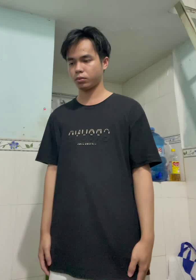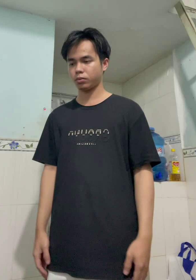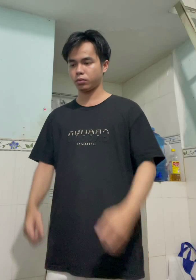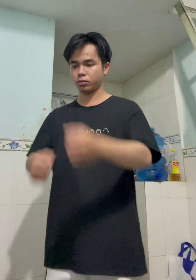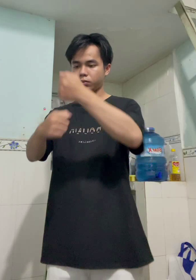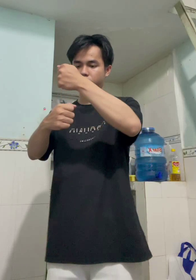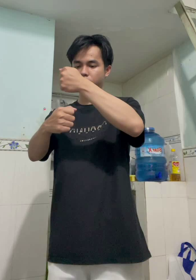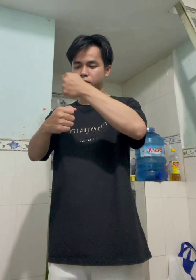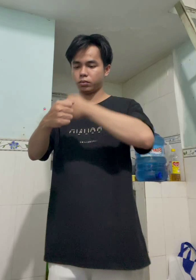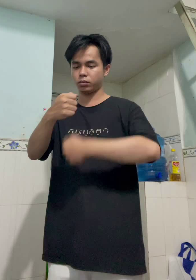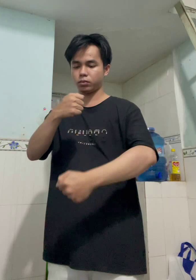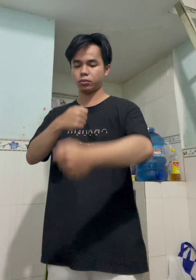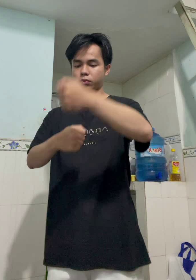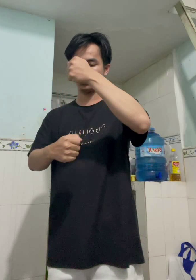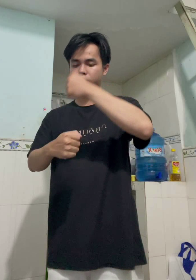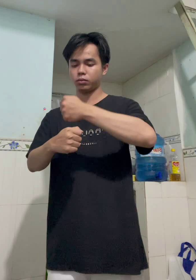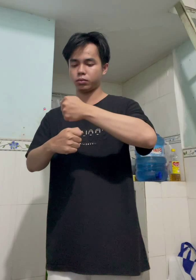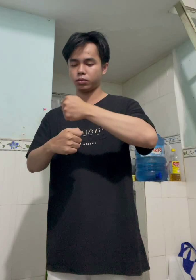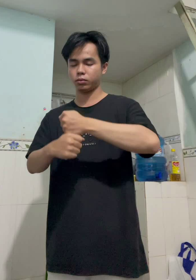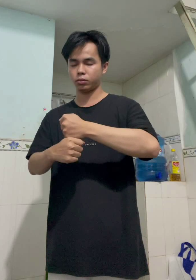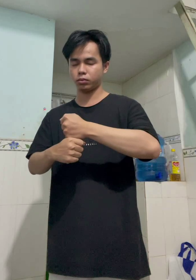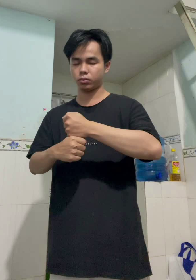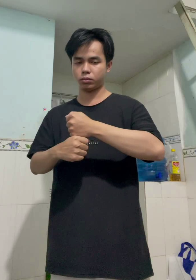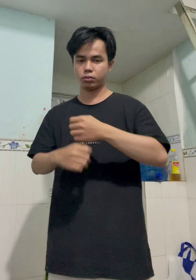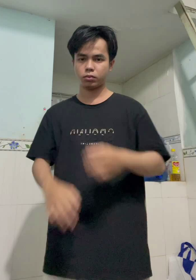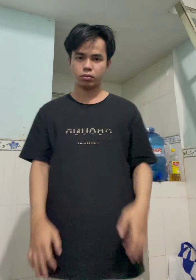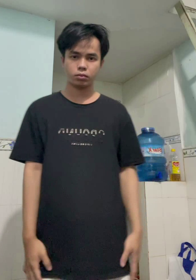nam